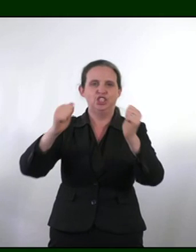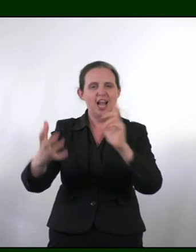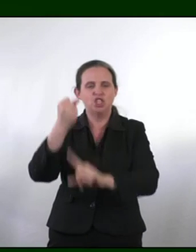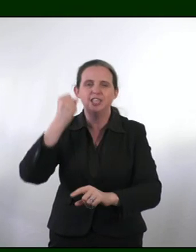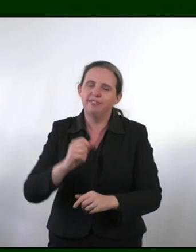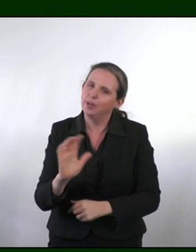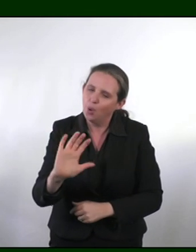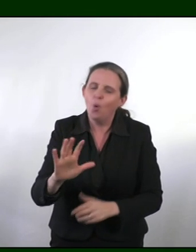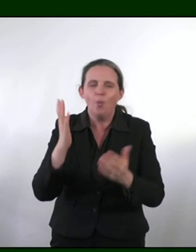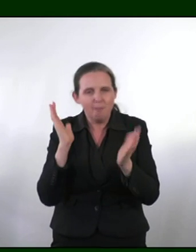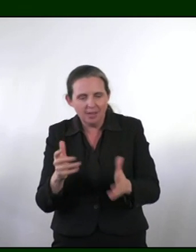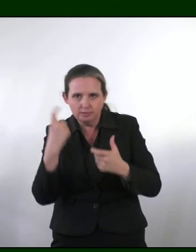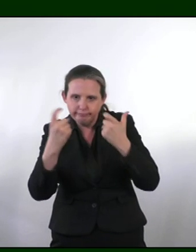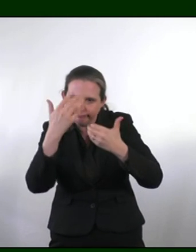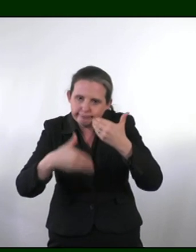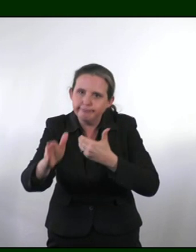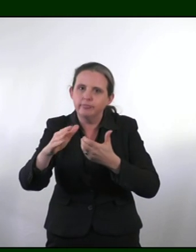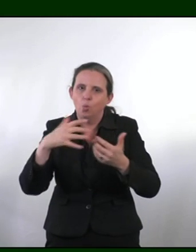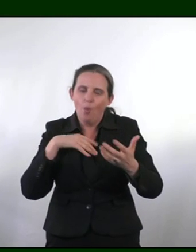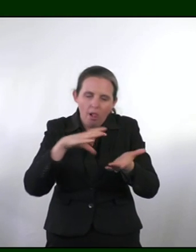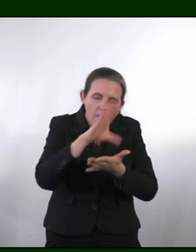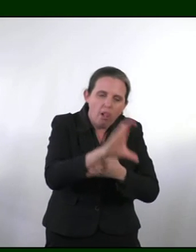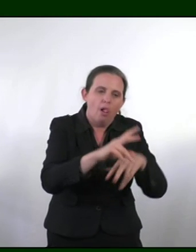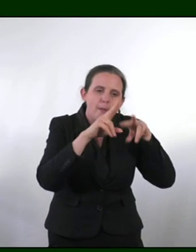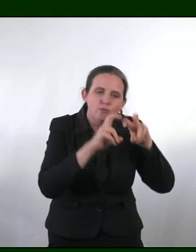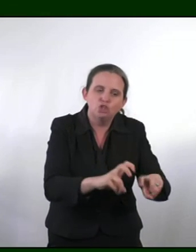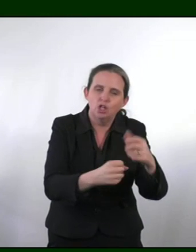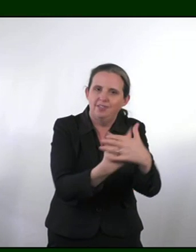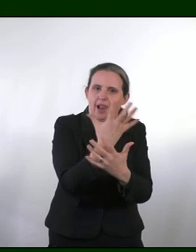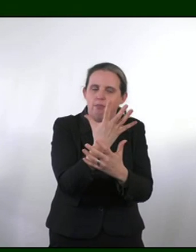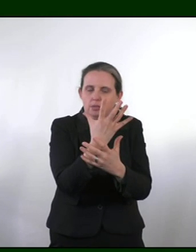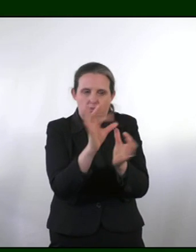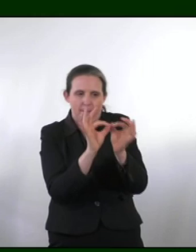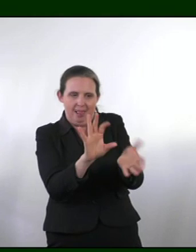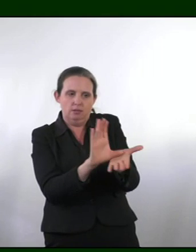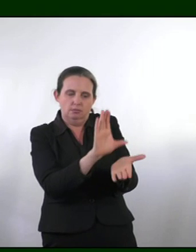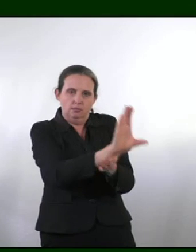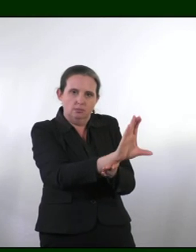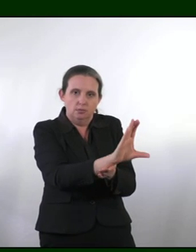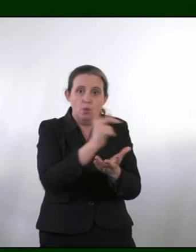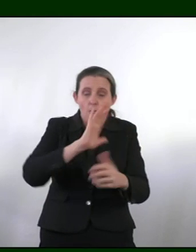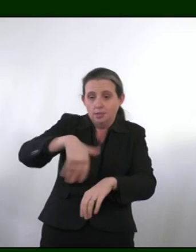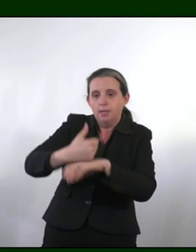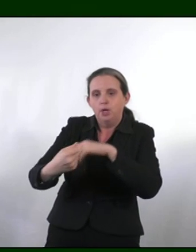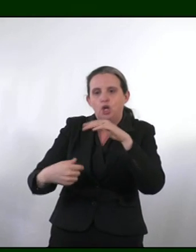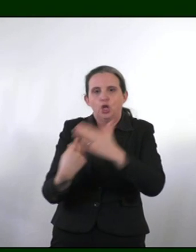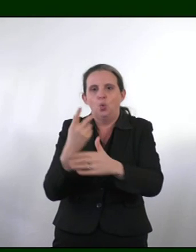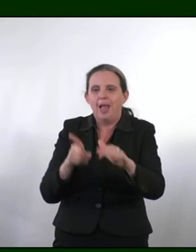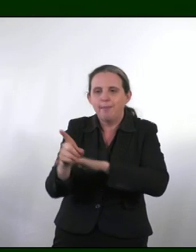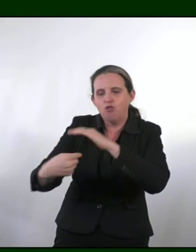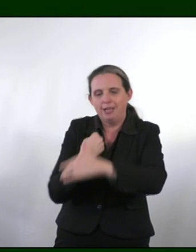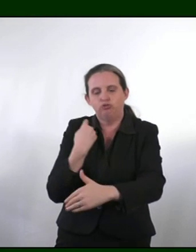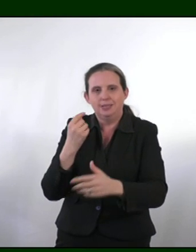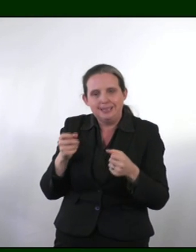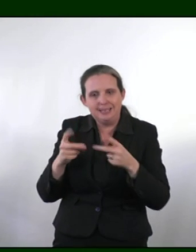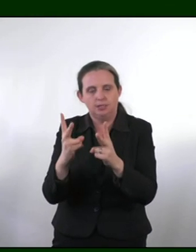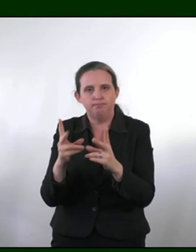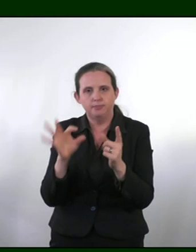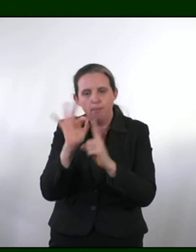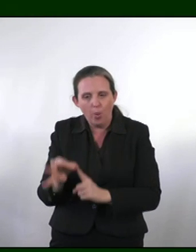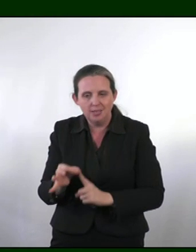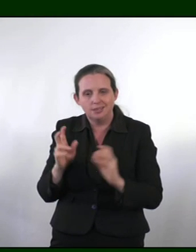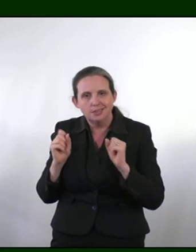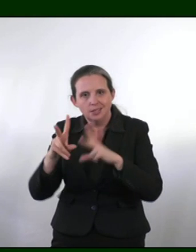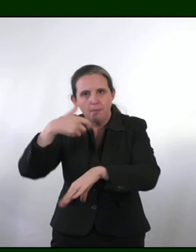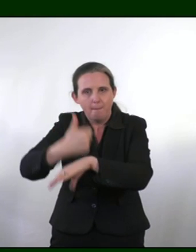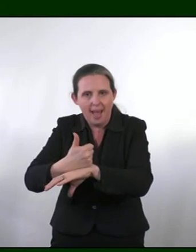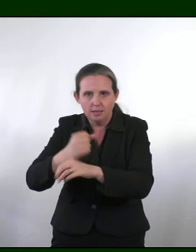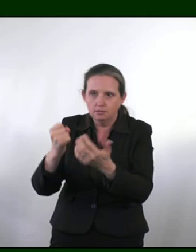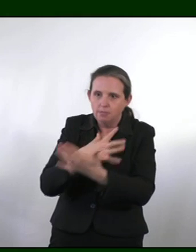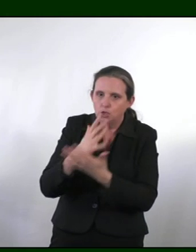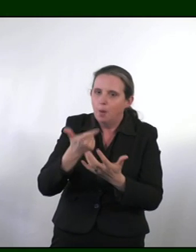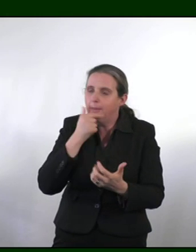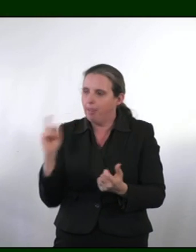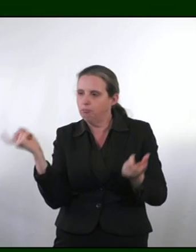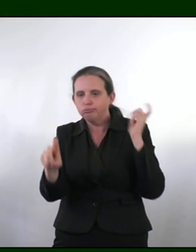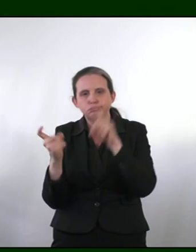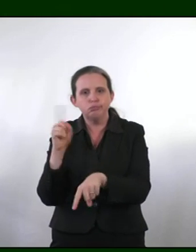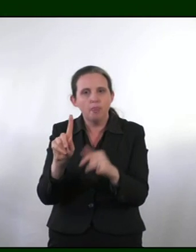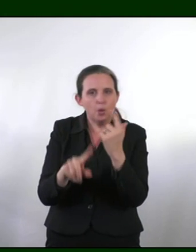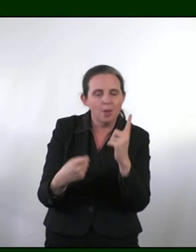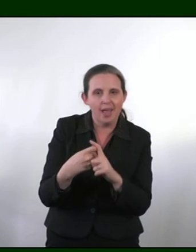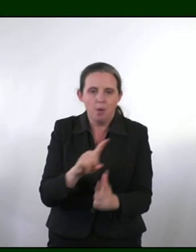So as we invest billions in research and development, we are also introducing a new immigration system, ensuring that the best and brightest from around the world come here to learn, innovate and create.